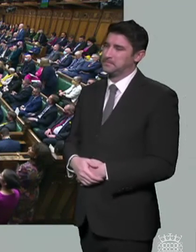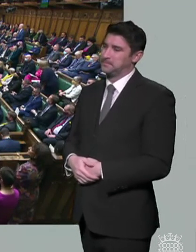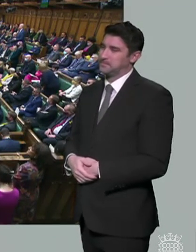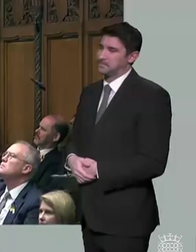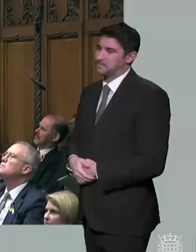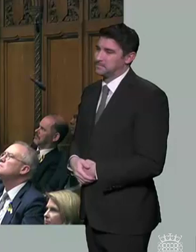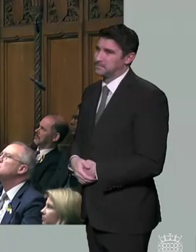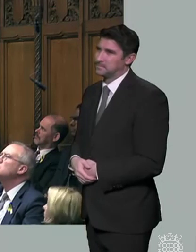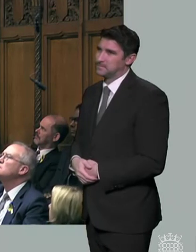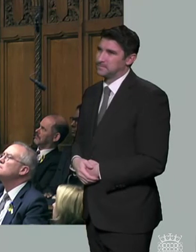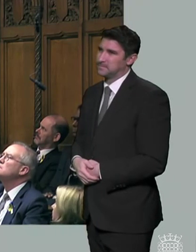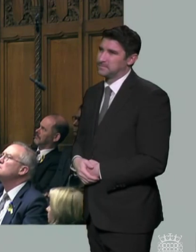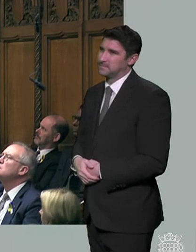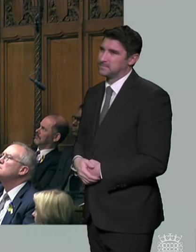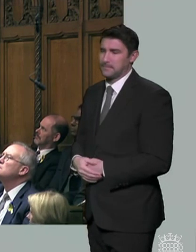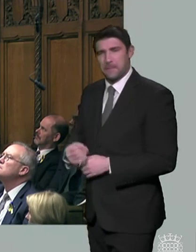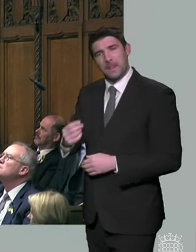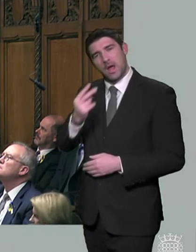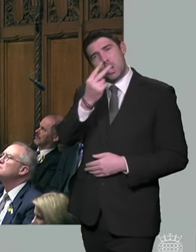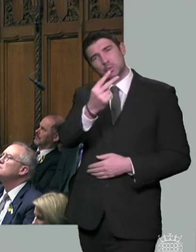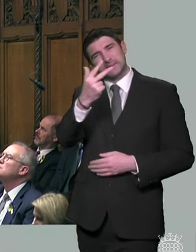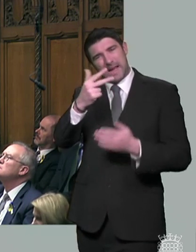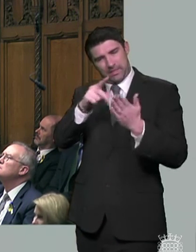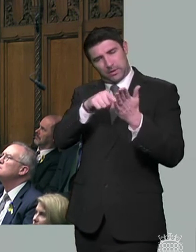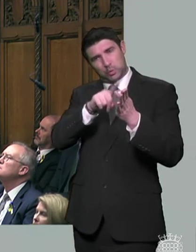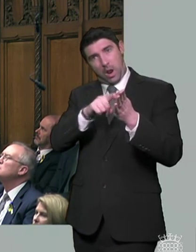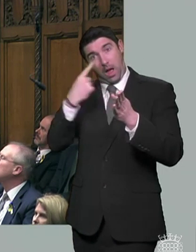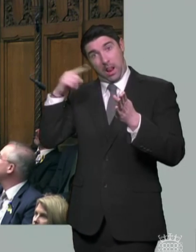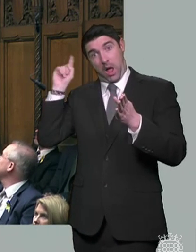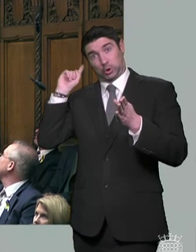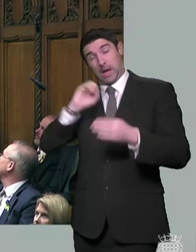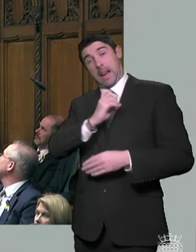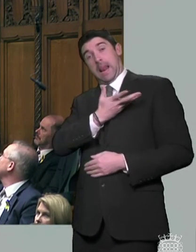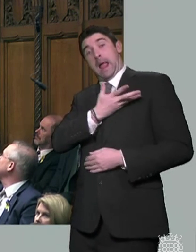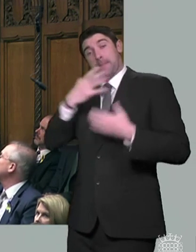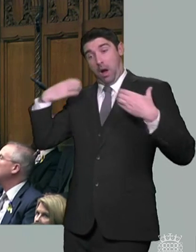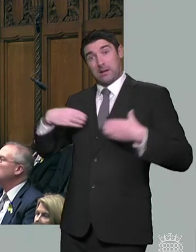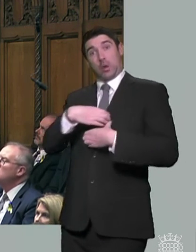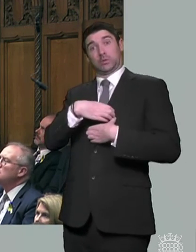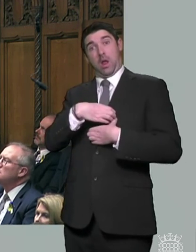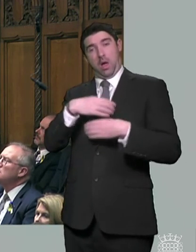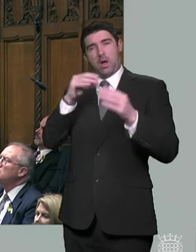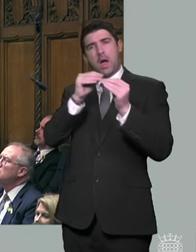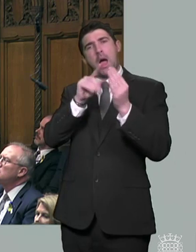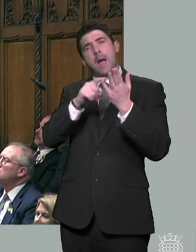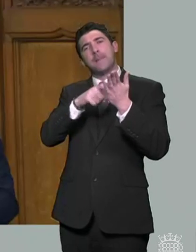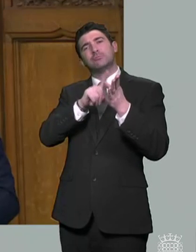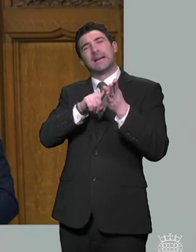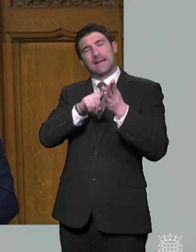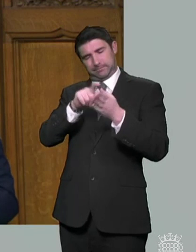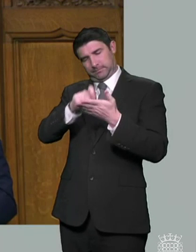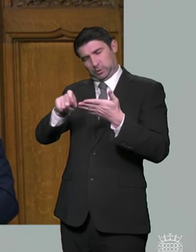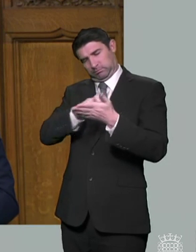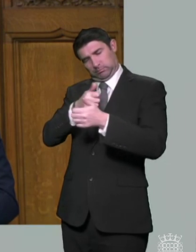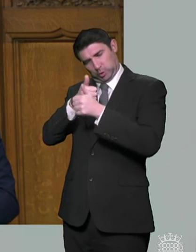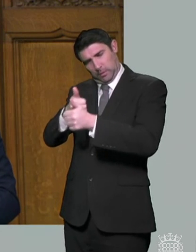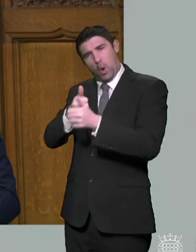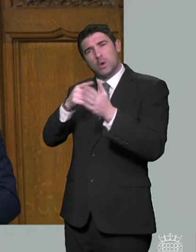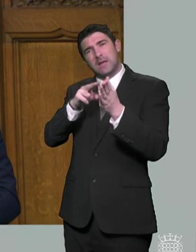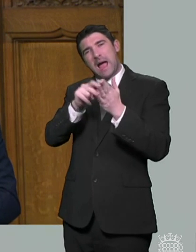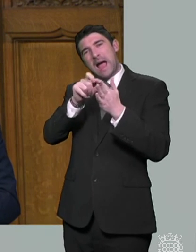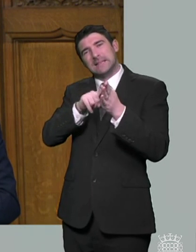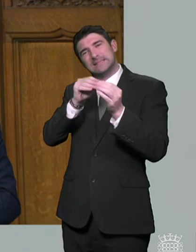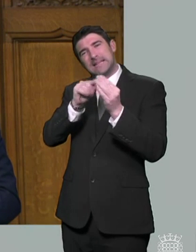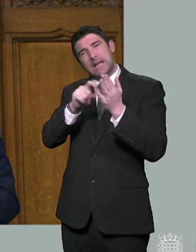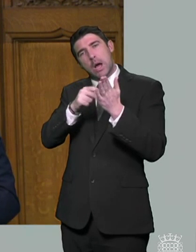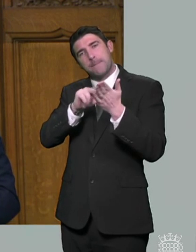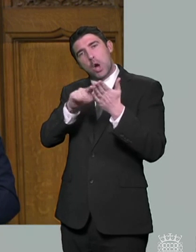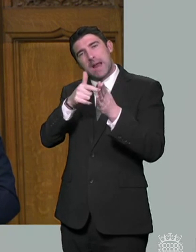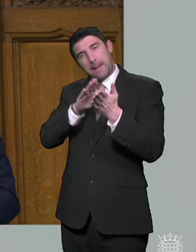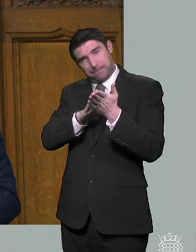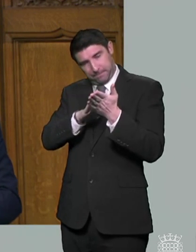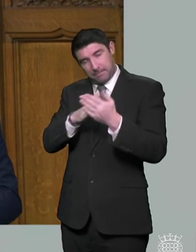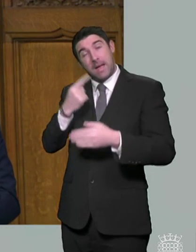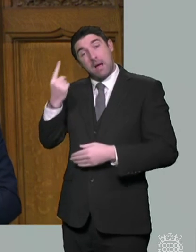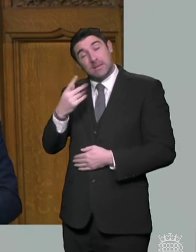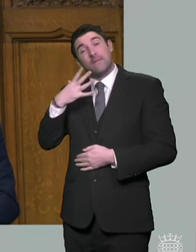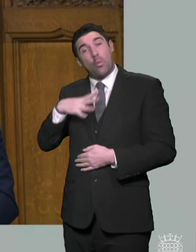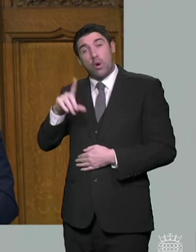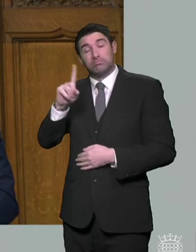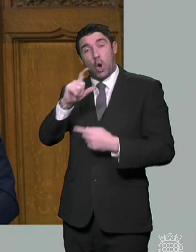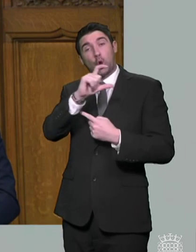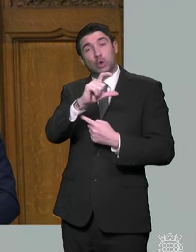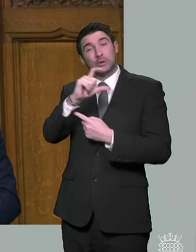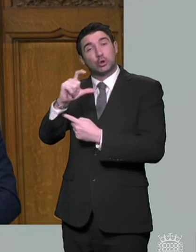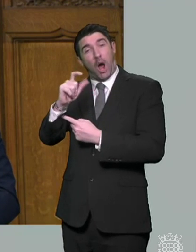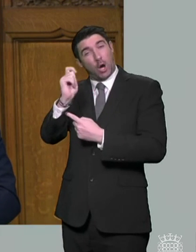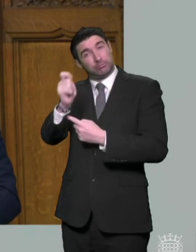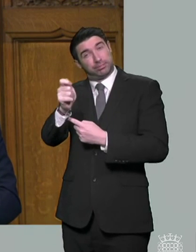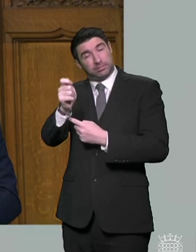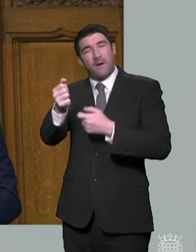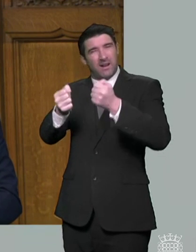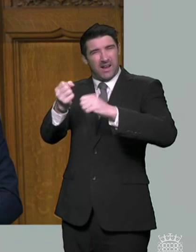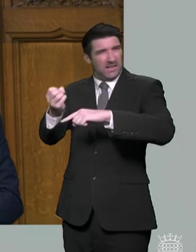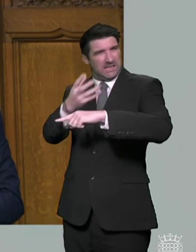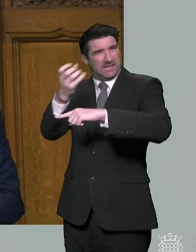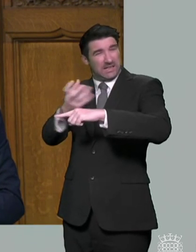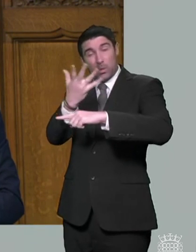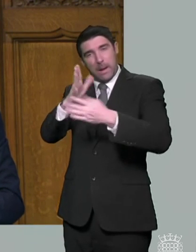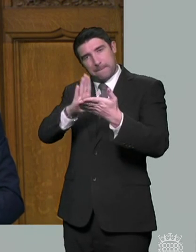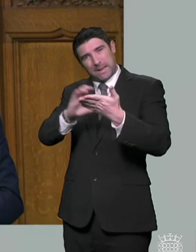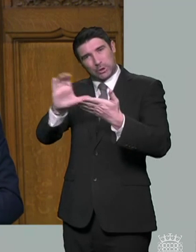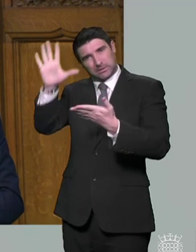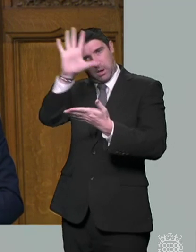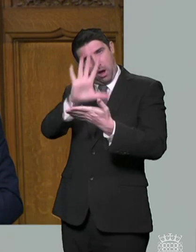On 28 July last year, every Labour councillor in Bury voted in favour of Andy Burnham’s plan to impose a 493 square mile clean air charging zone on my constituents and the residents of Greater Manchester.